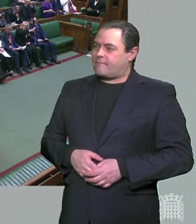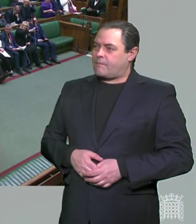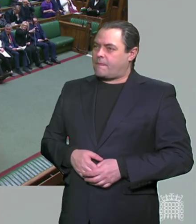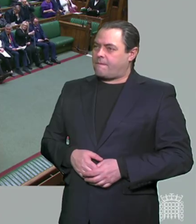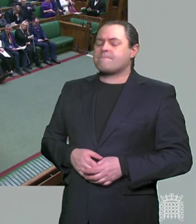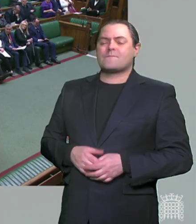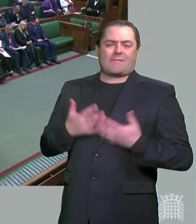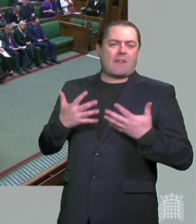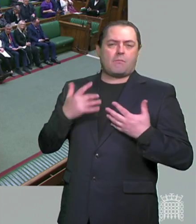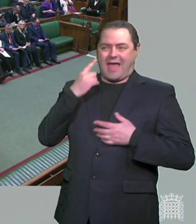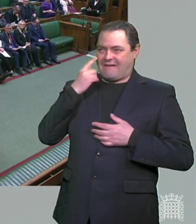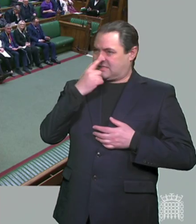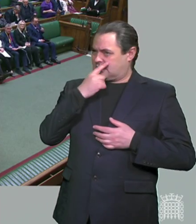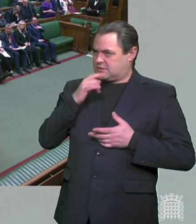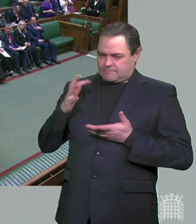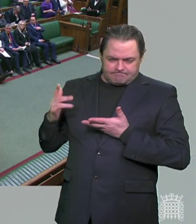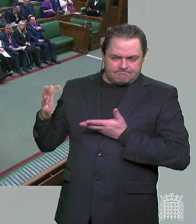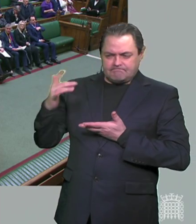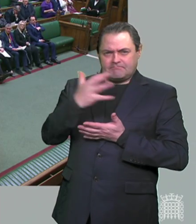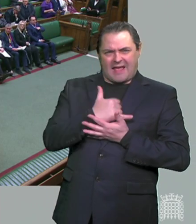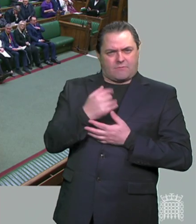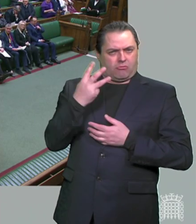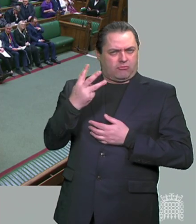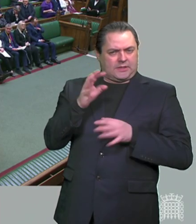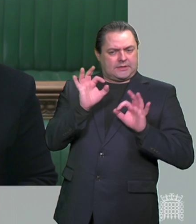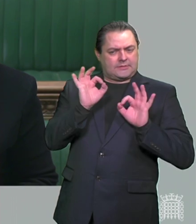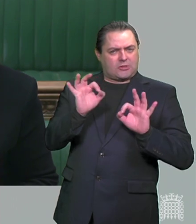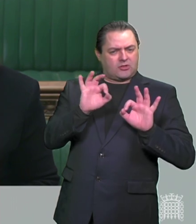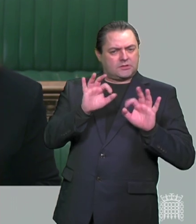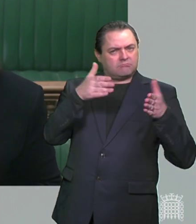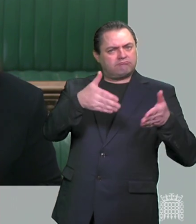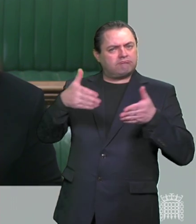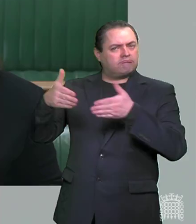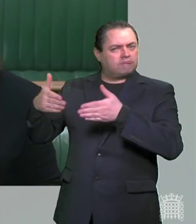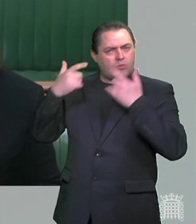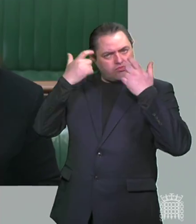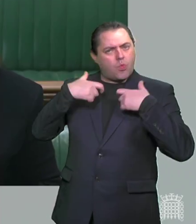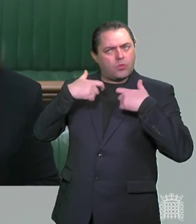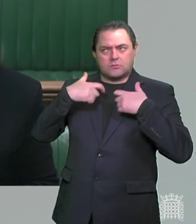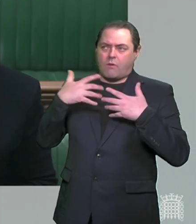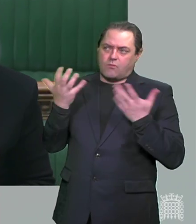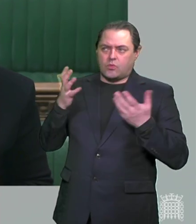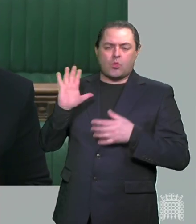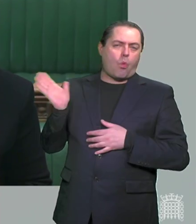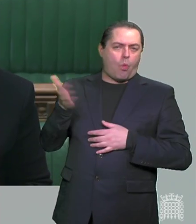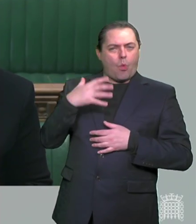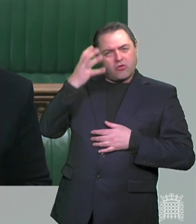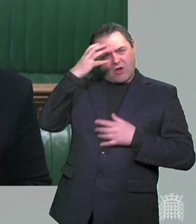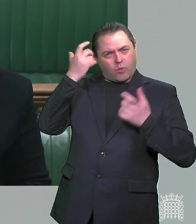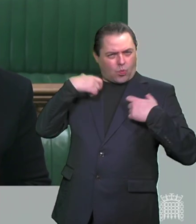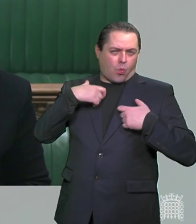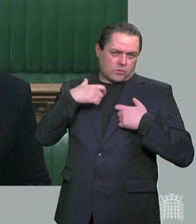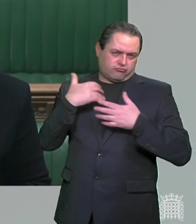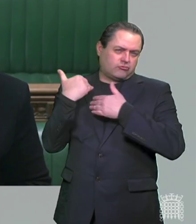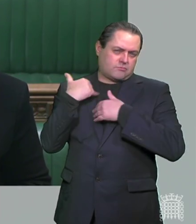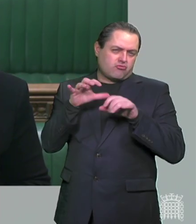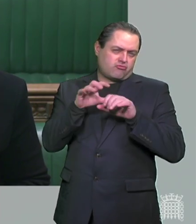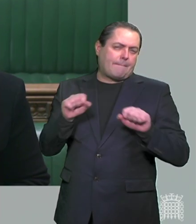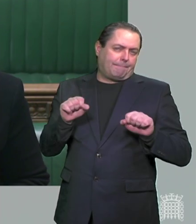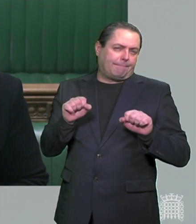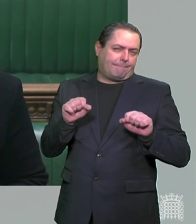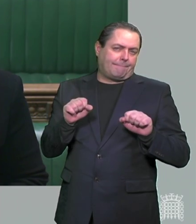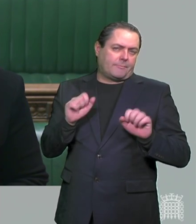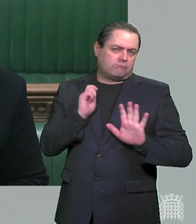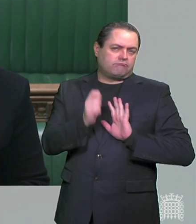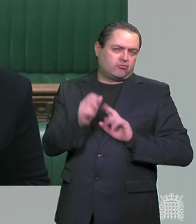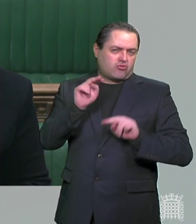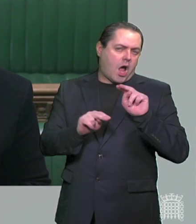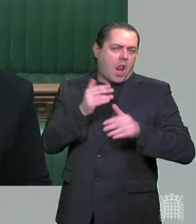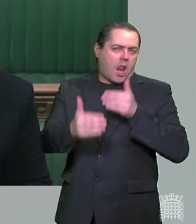Evidence is being gathered from our three specialist courts, but I should emphasise that every Crown court tries rape cases and will benefit from the learning.